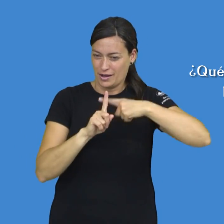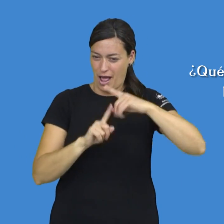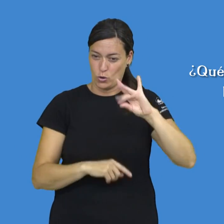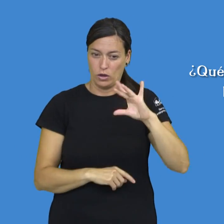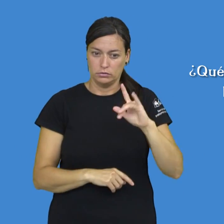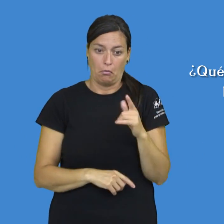azúcar